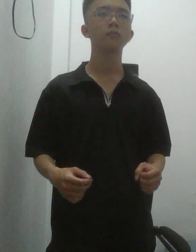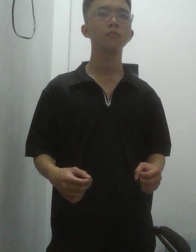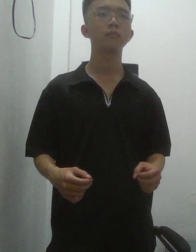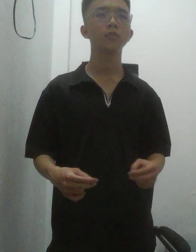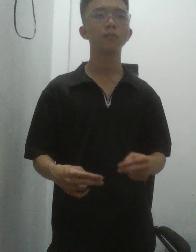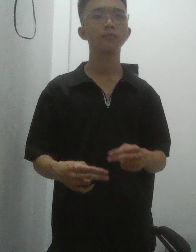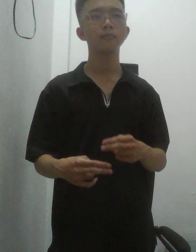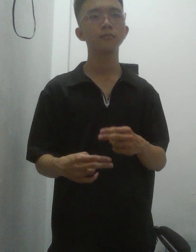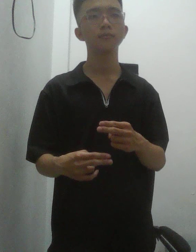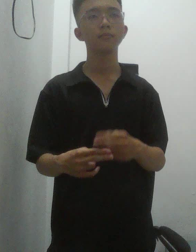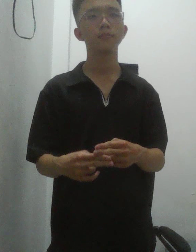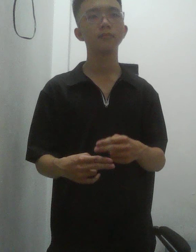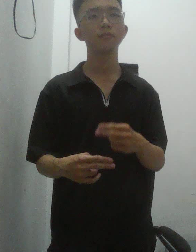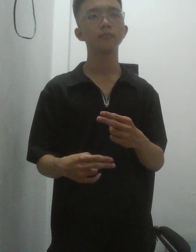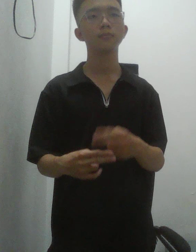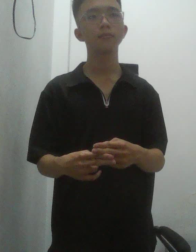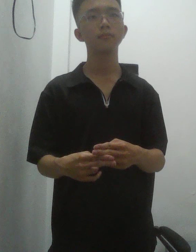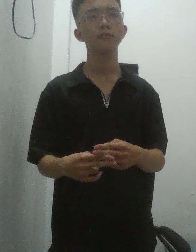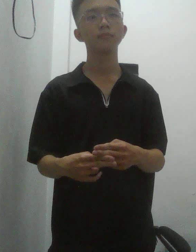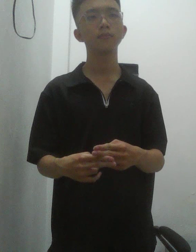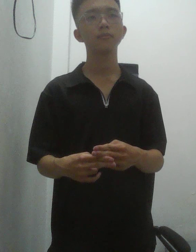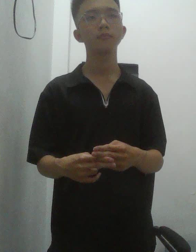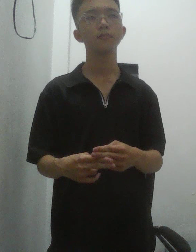ten